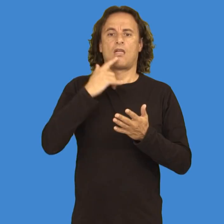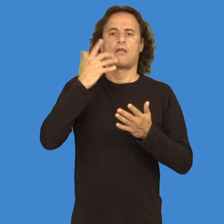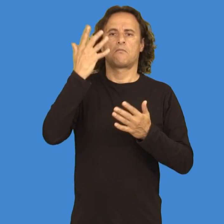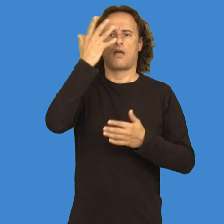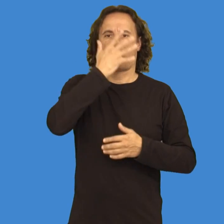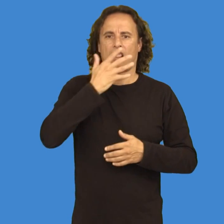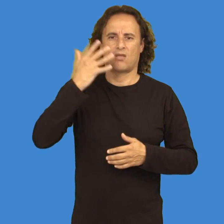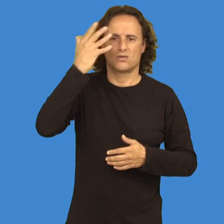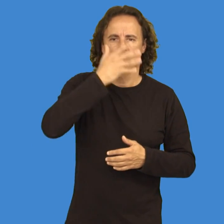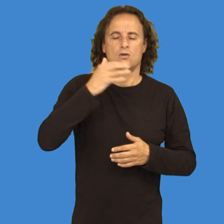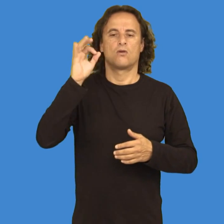marear